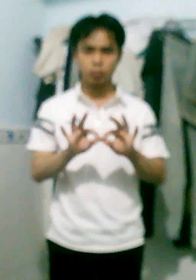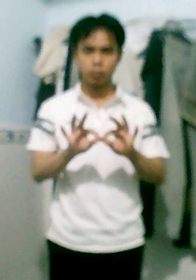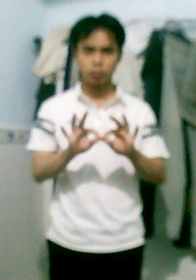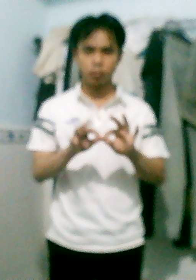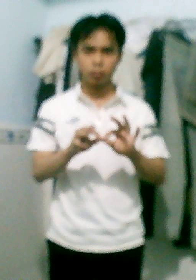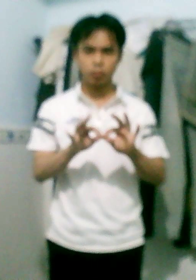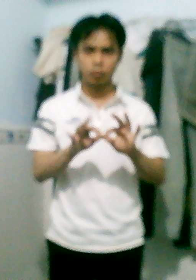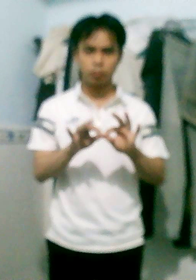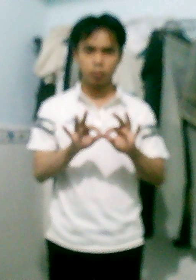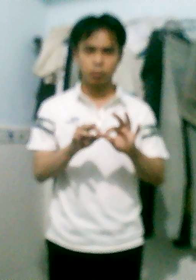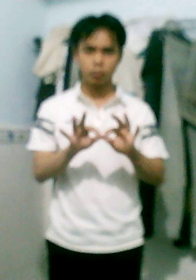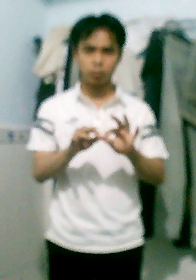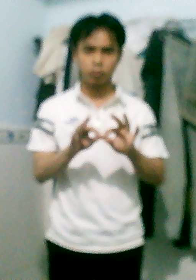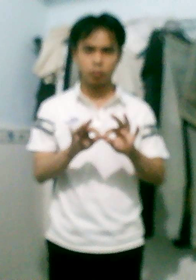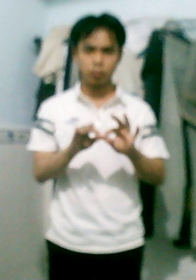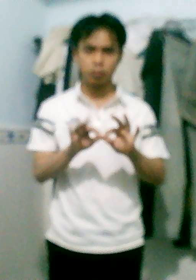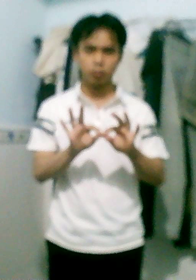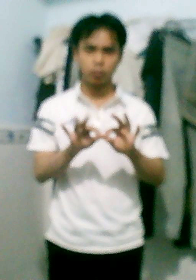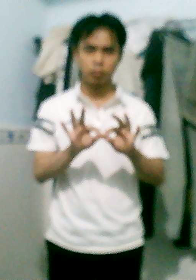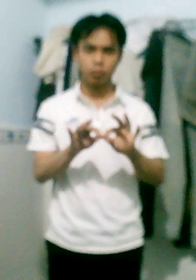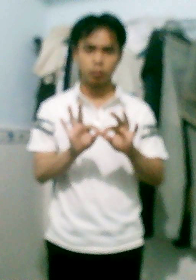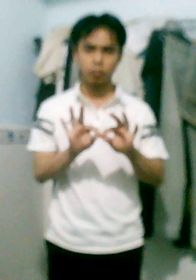phien dich